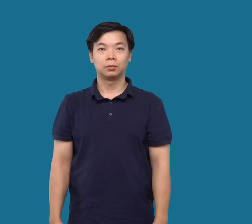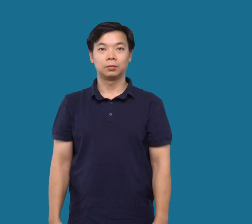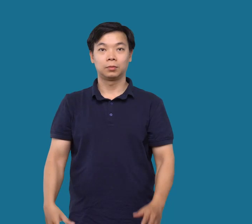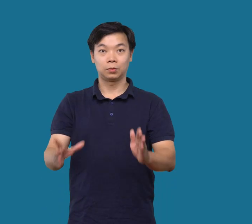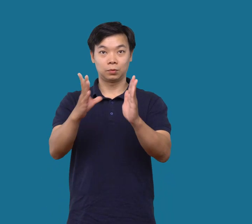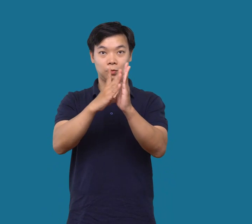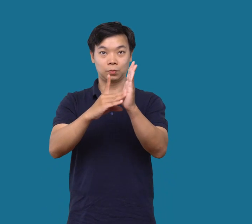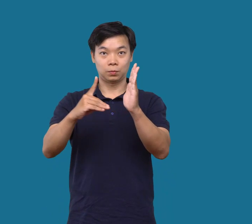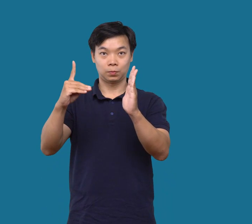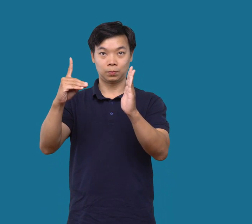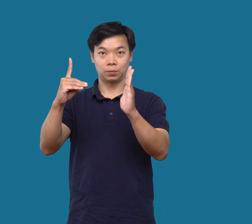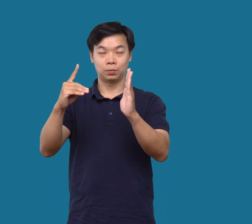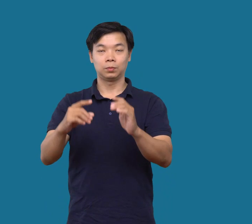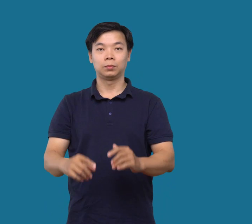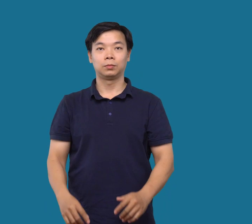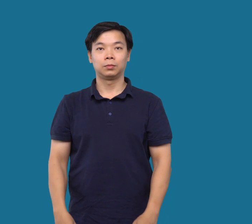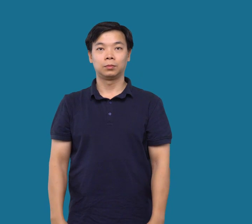nội dung